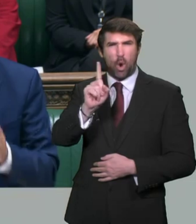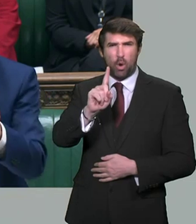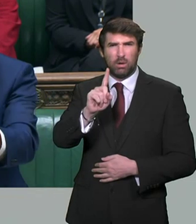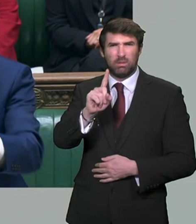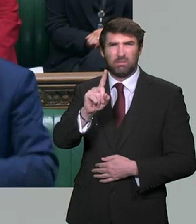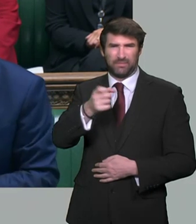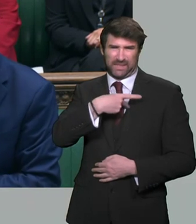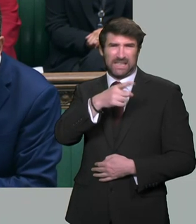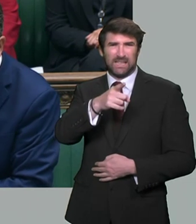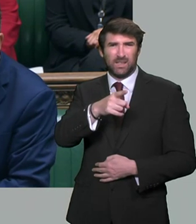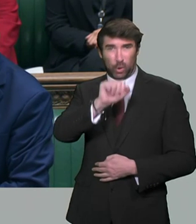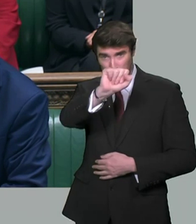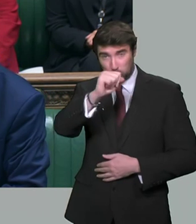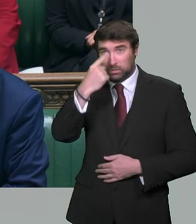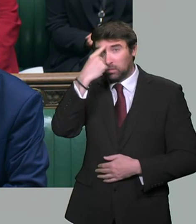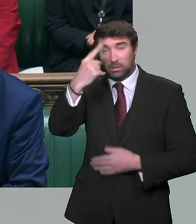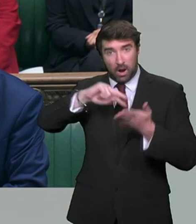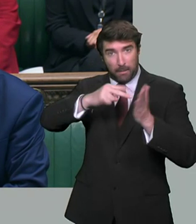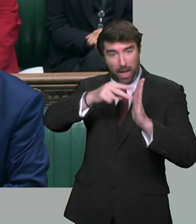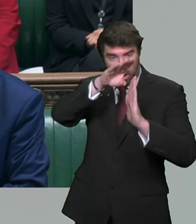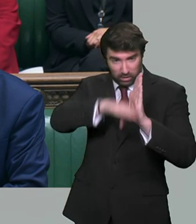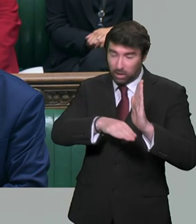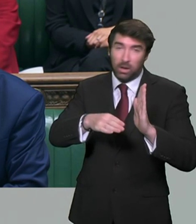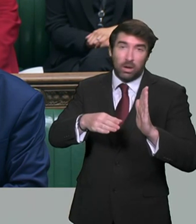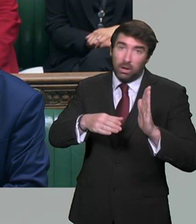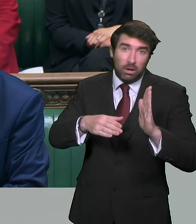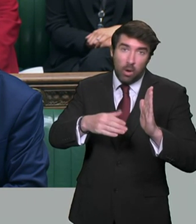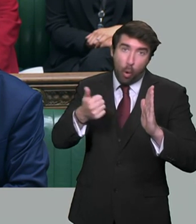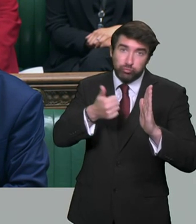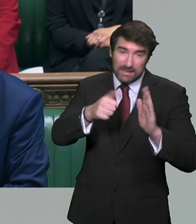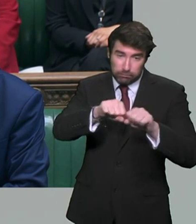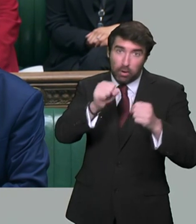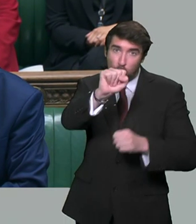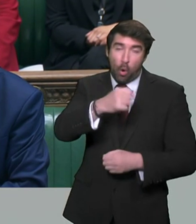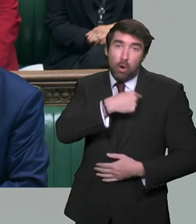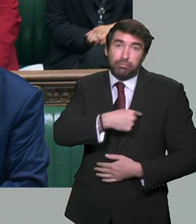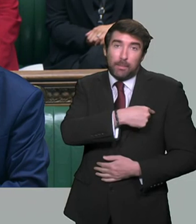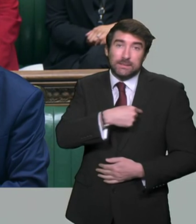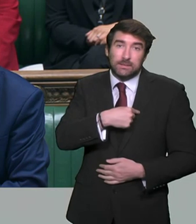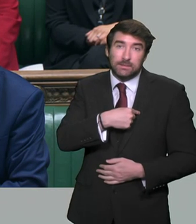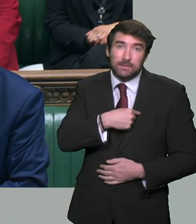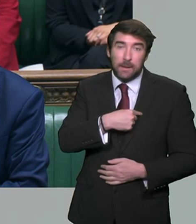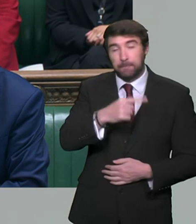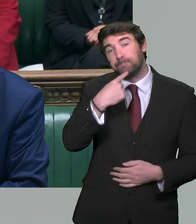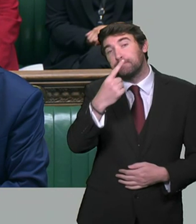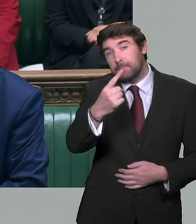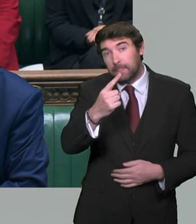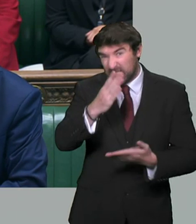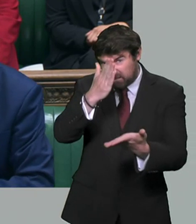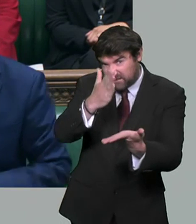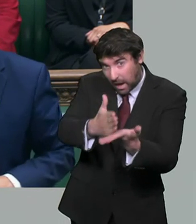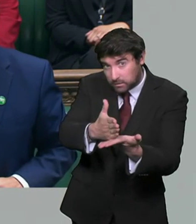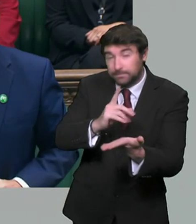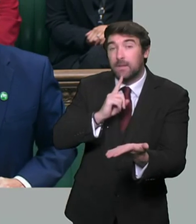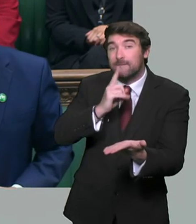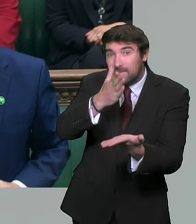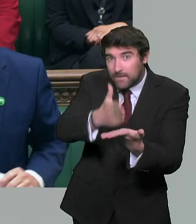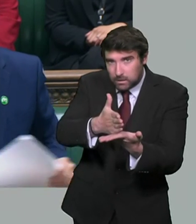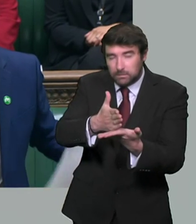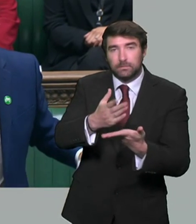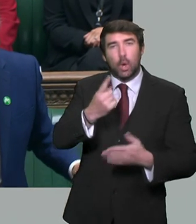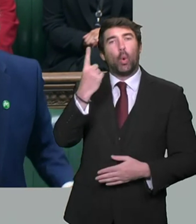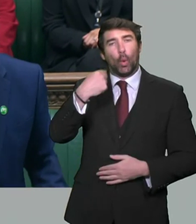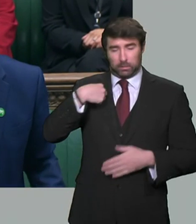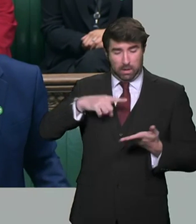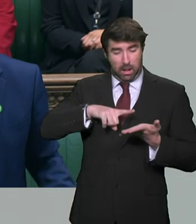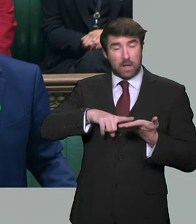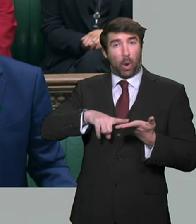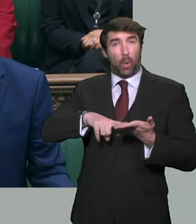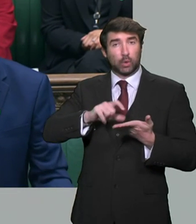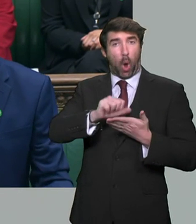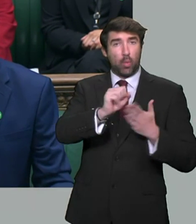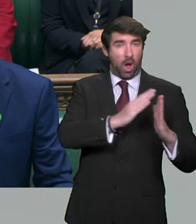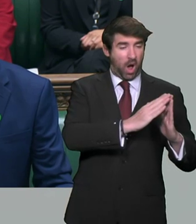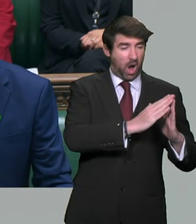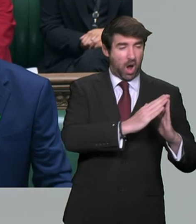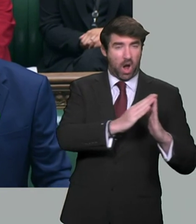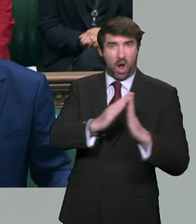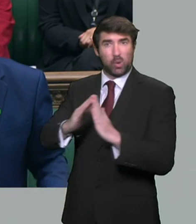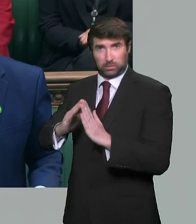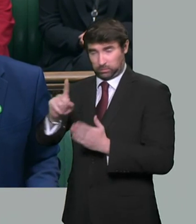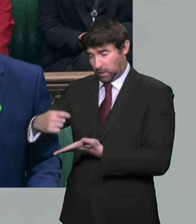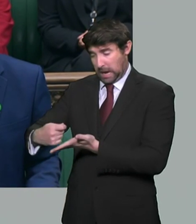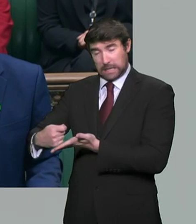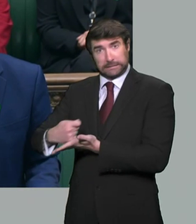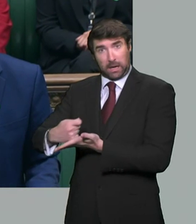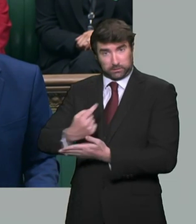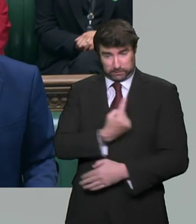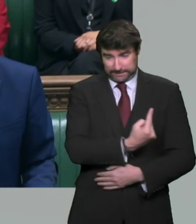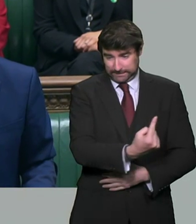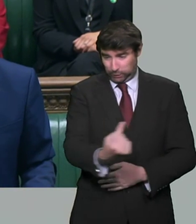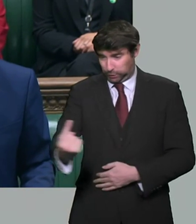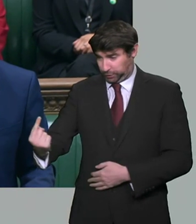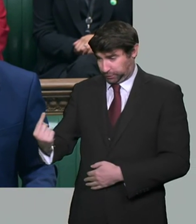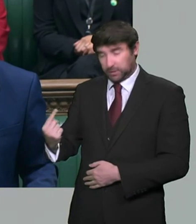Under the Prime Minister’s plan, a landlord renting out dozens of properties will not pay a penny more, but their tenants in work will face tax rises of hundreds of pounds a year.